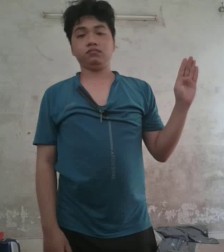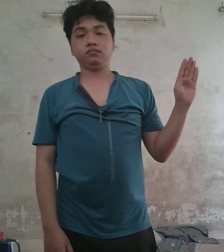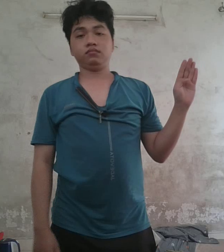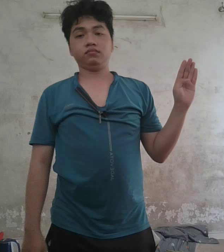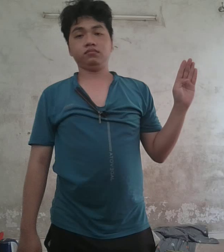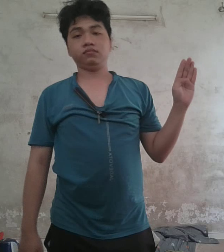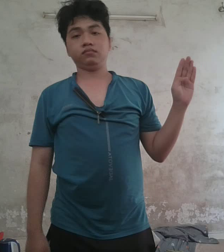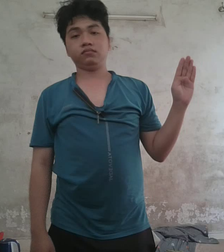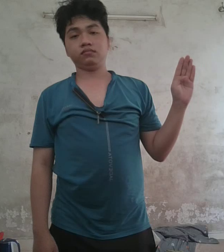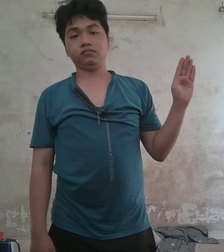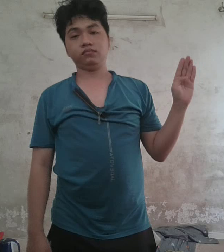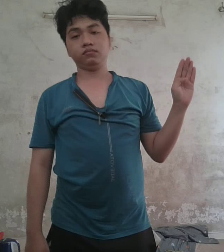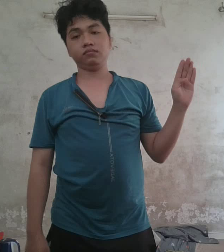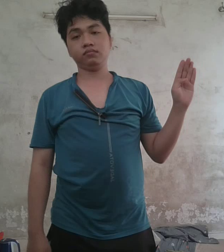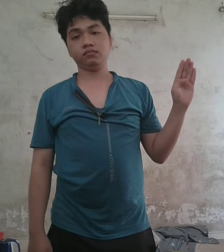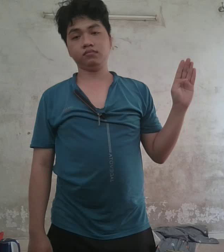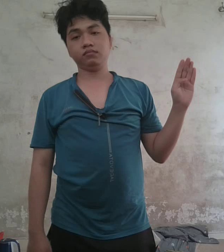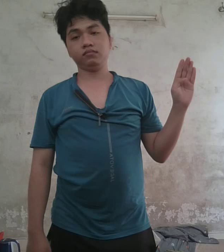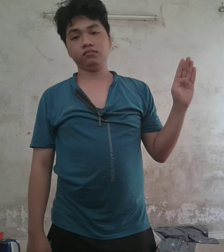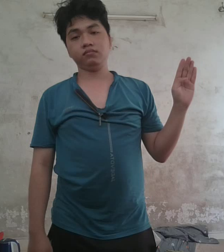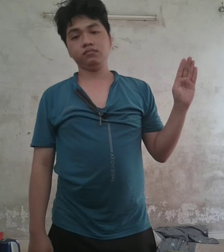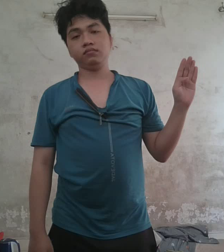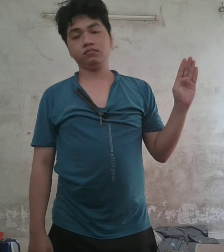b